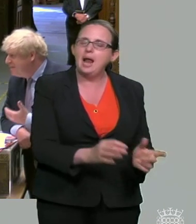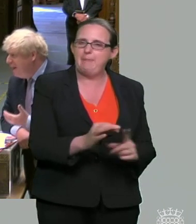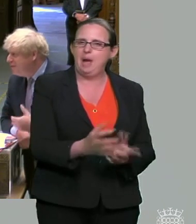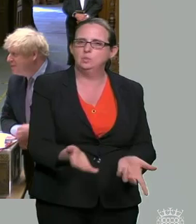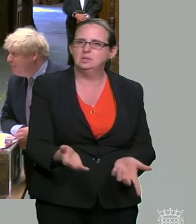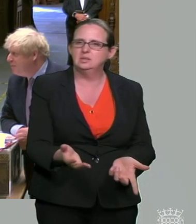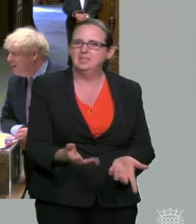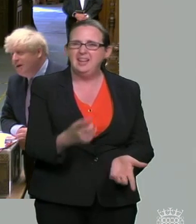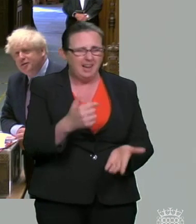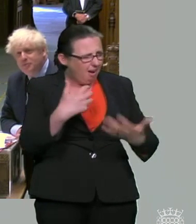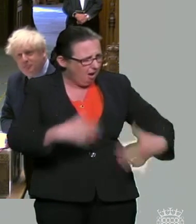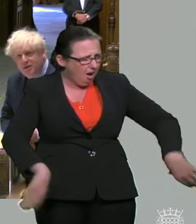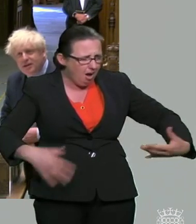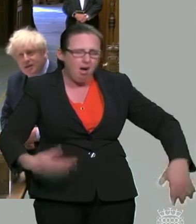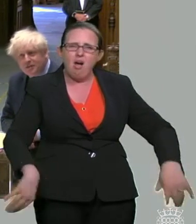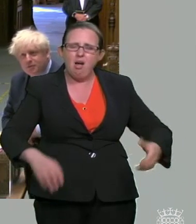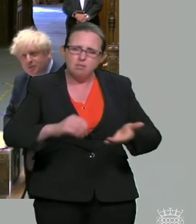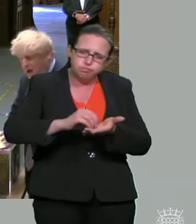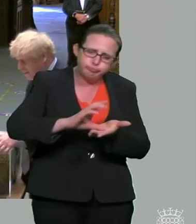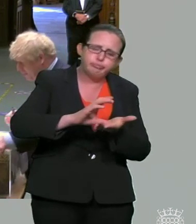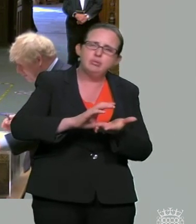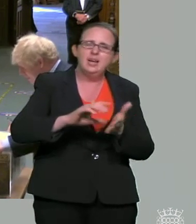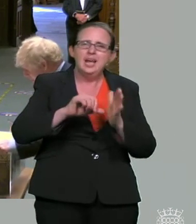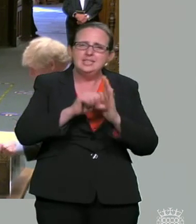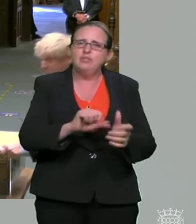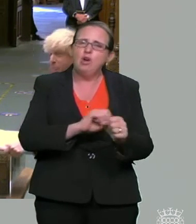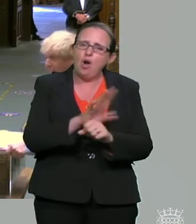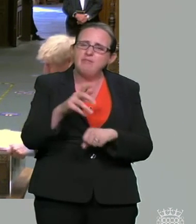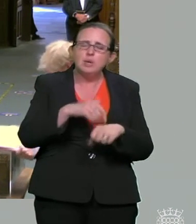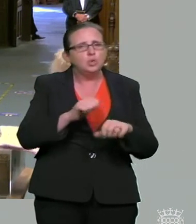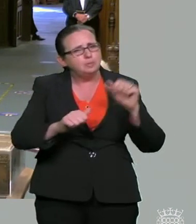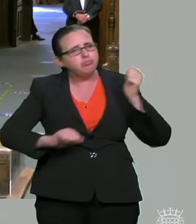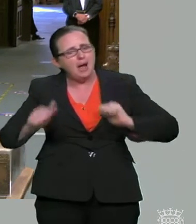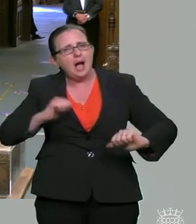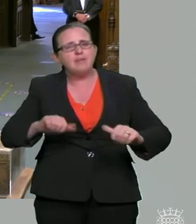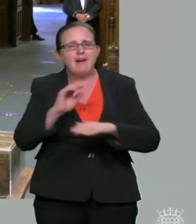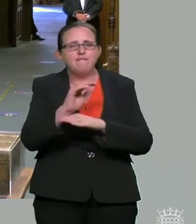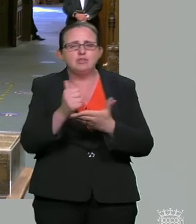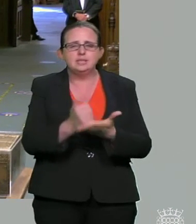That is a fantastic sum of money to be spending in difficult times and we should be proud.